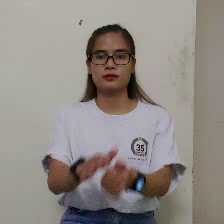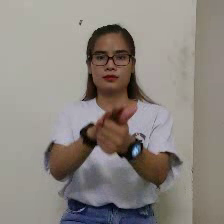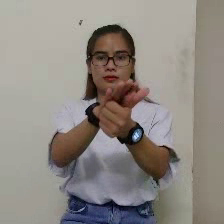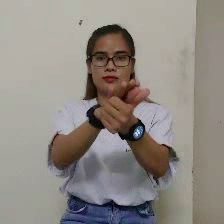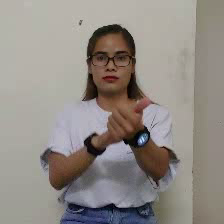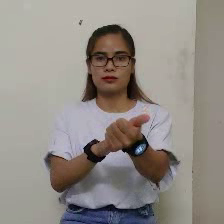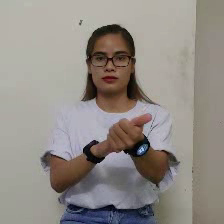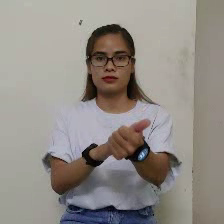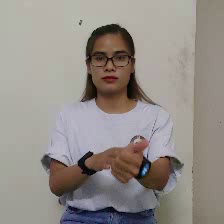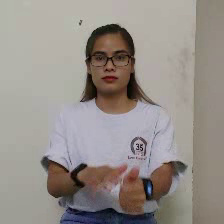An ủi